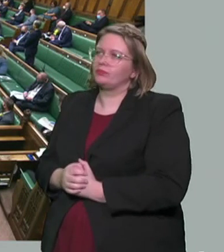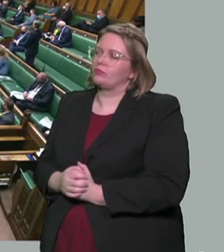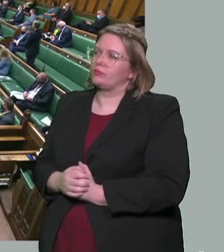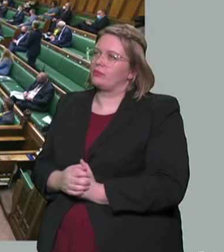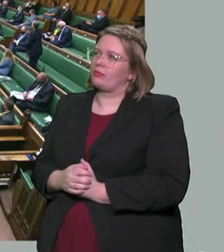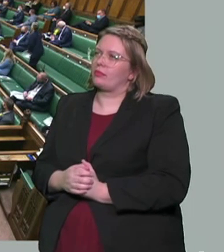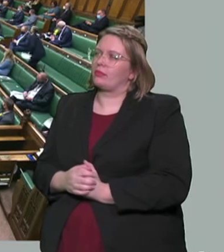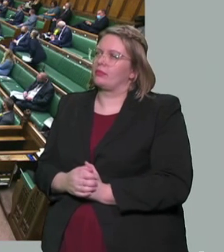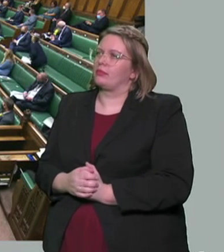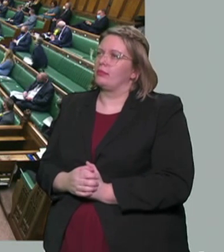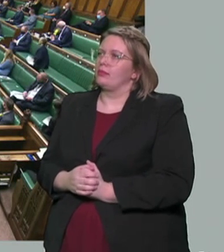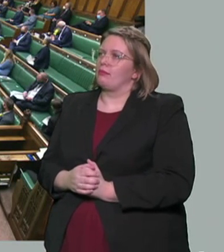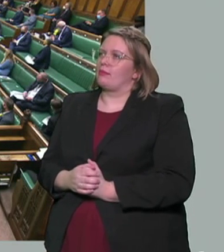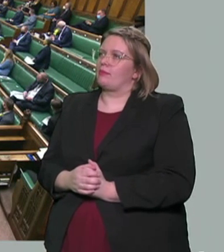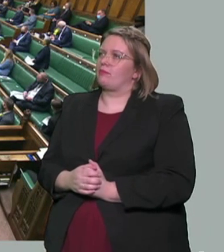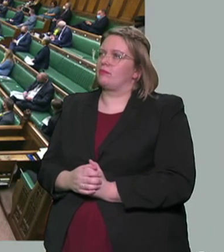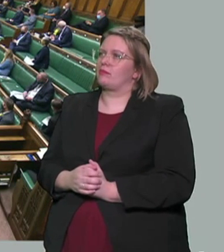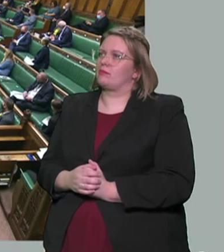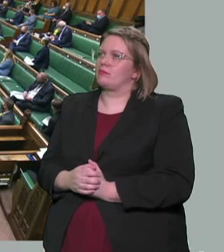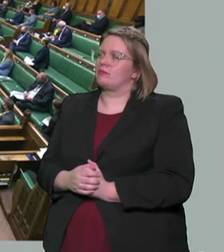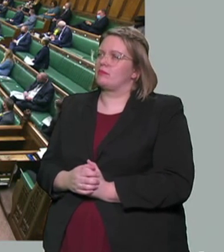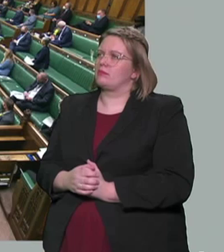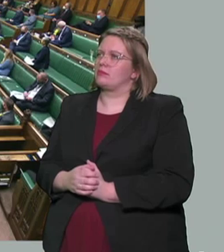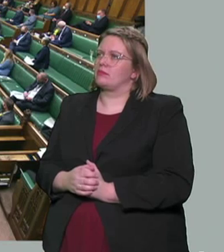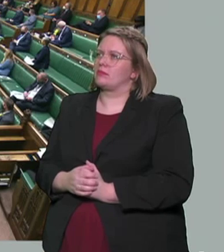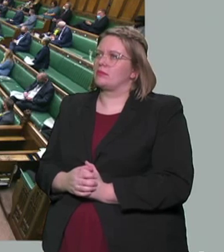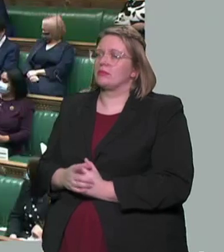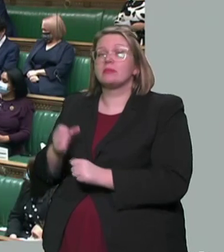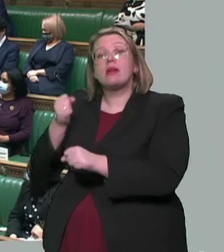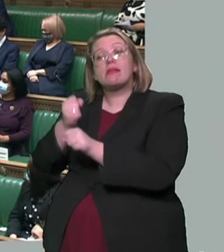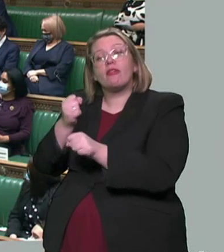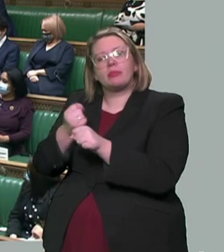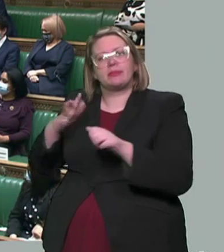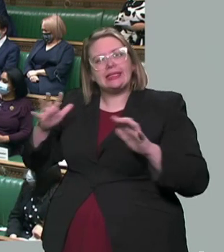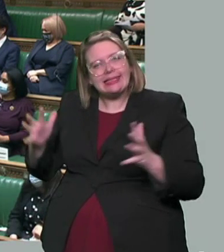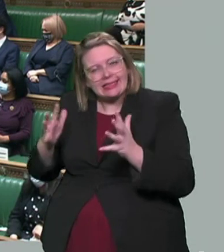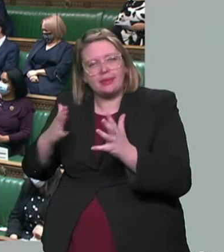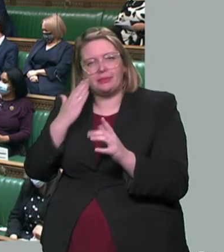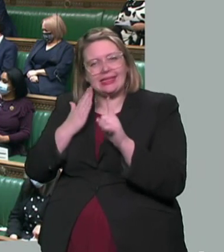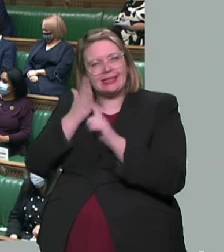The Government were right to encourage people to get tested over the holiday period.